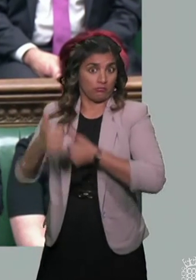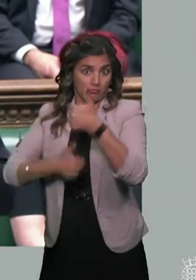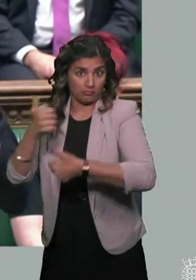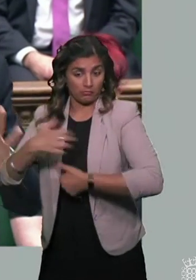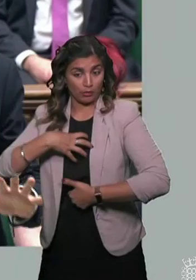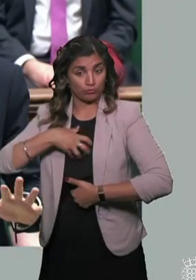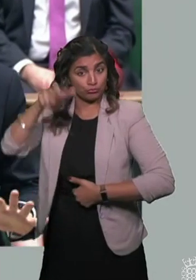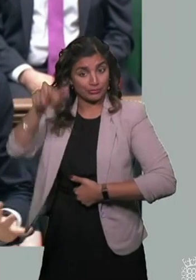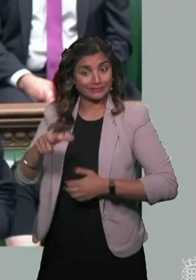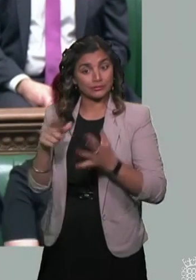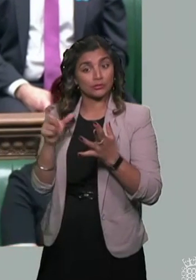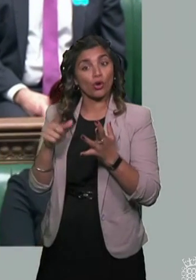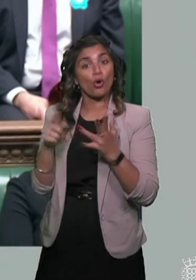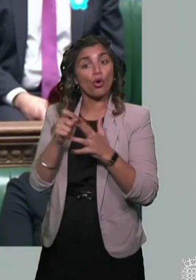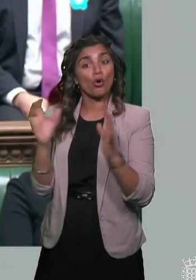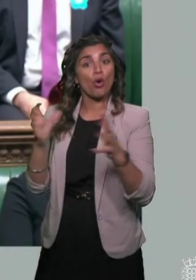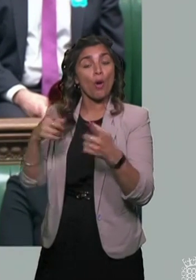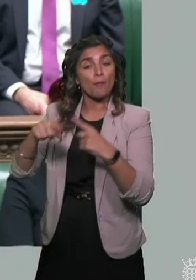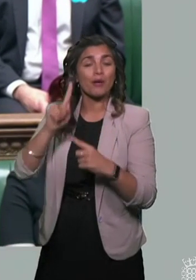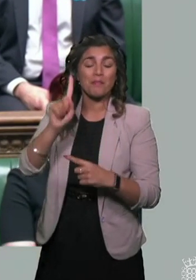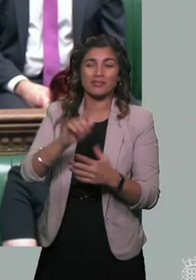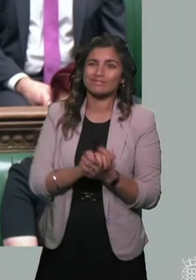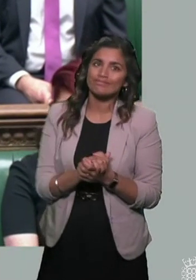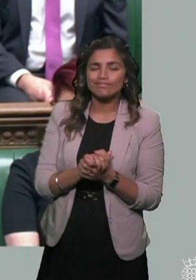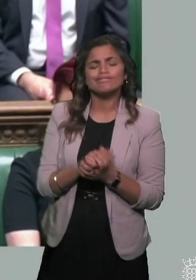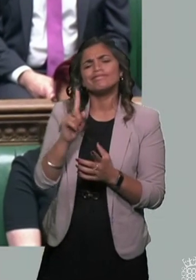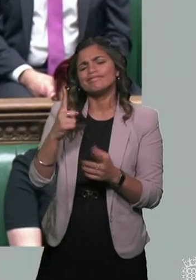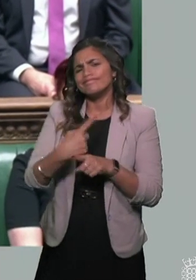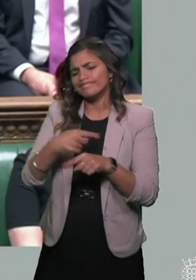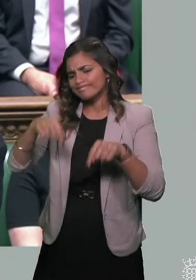However, I want to direct the Prime Minister’s attention to the issue of this decade.